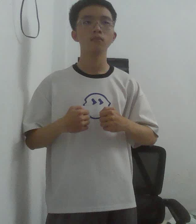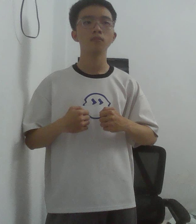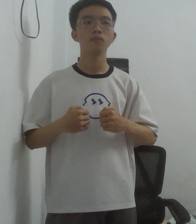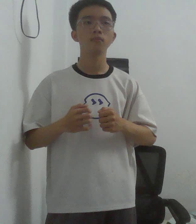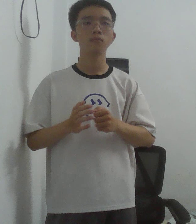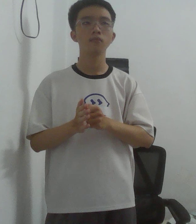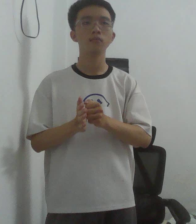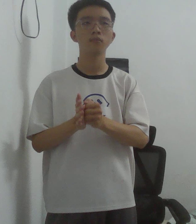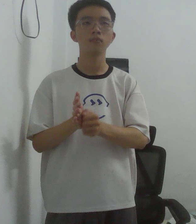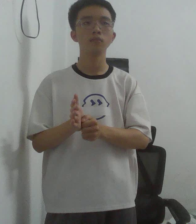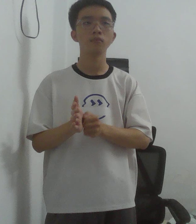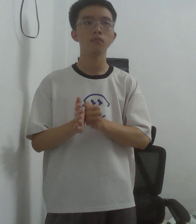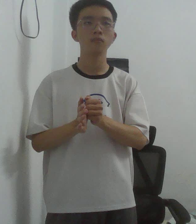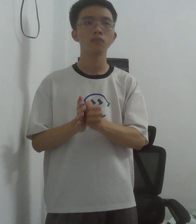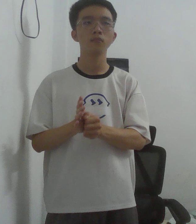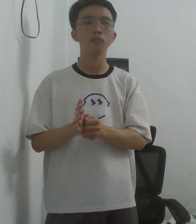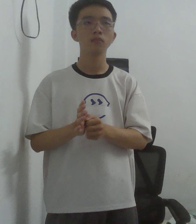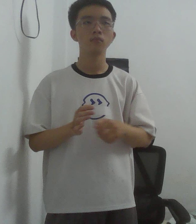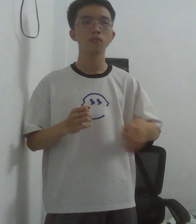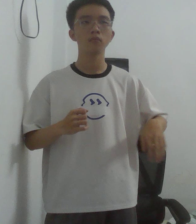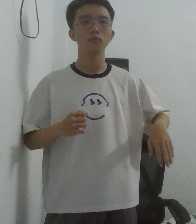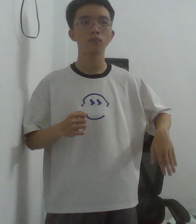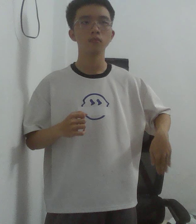thang sau